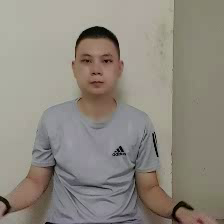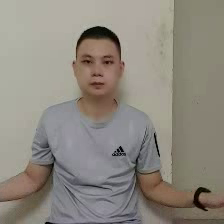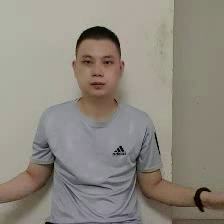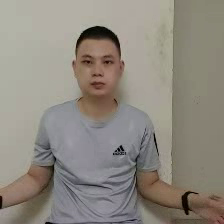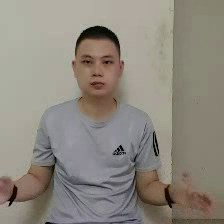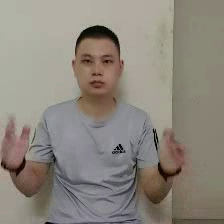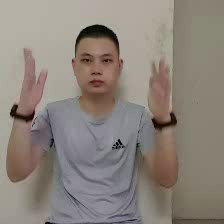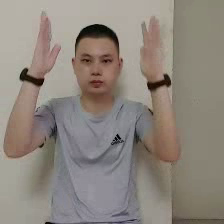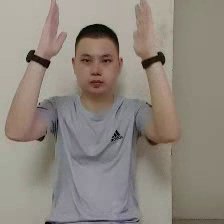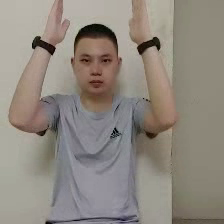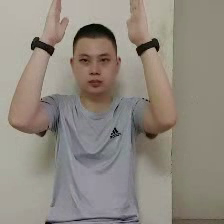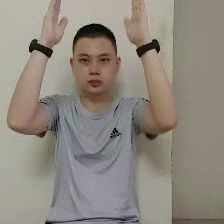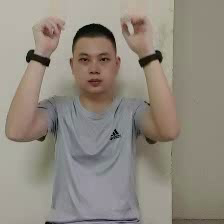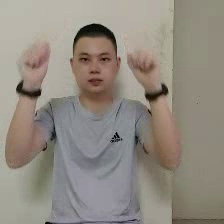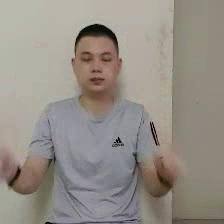Chạy